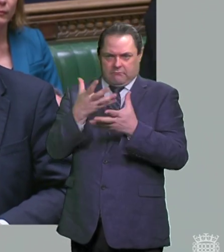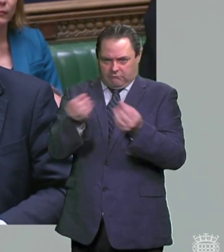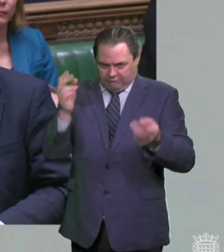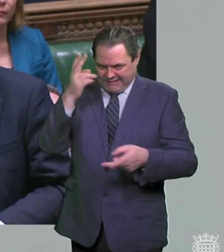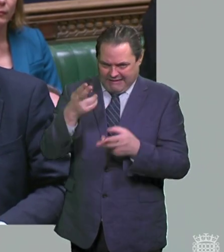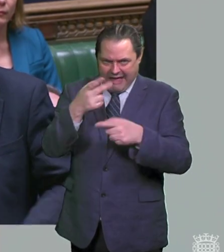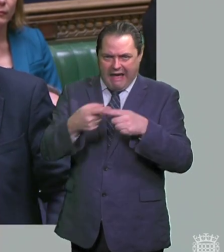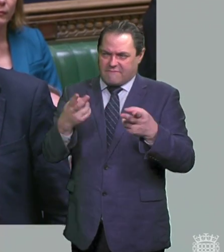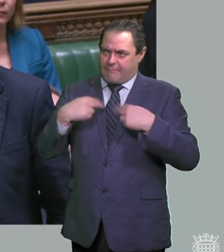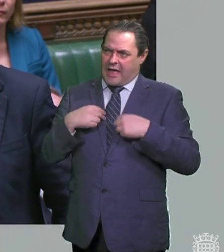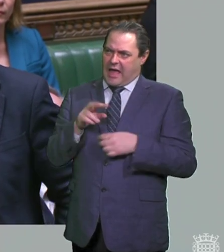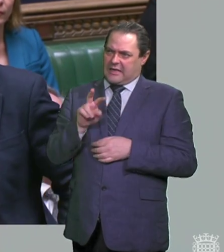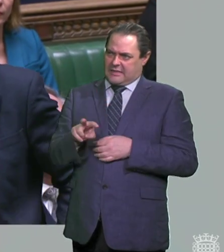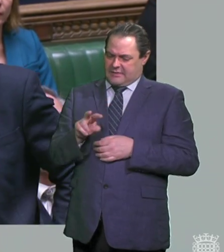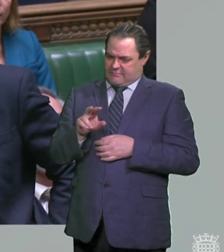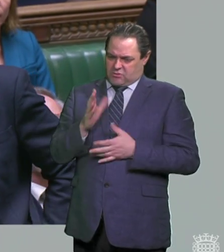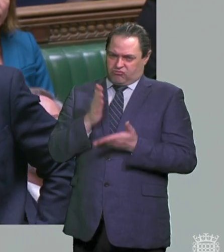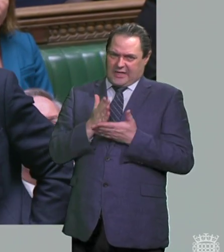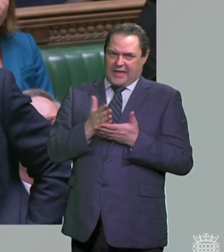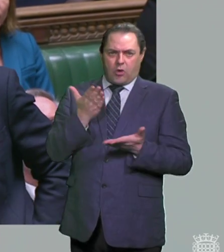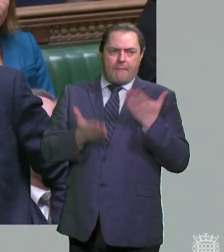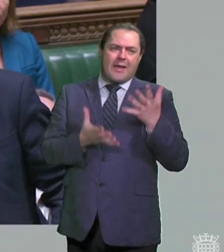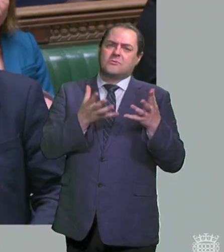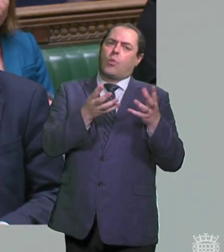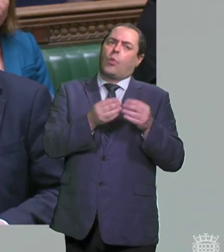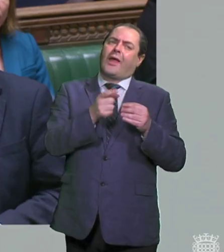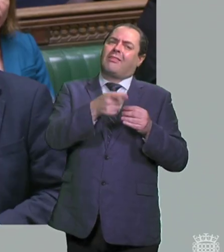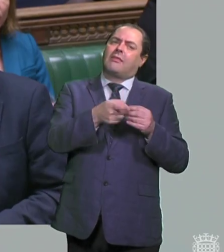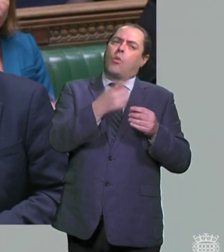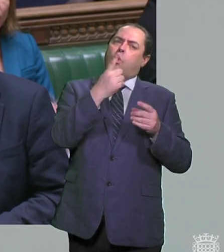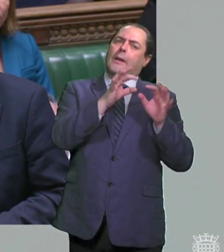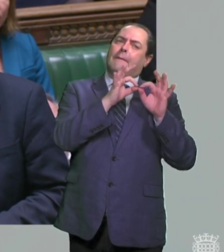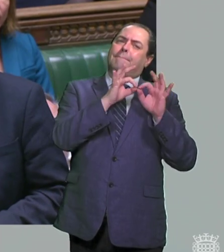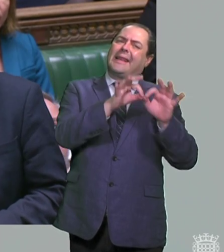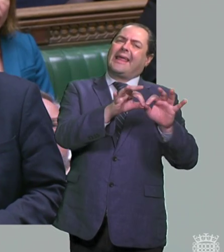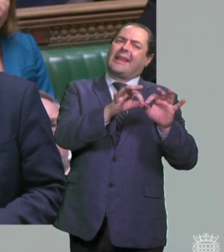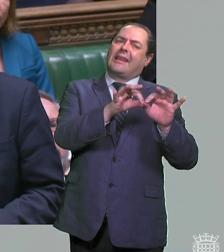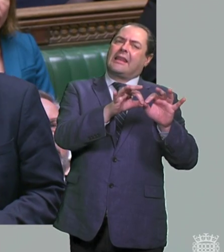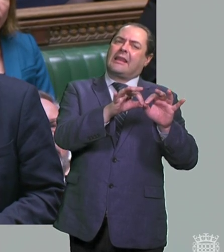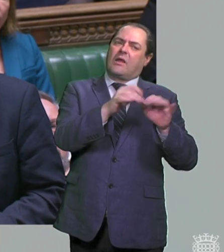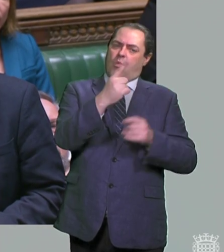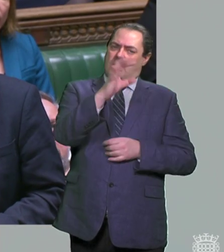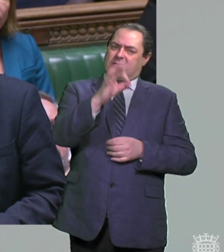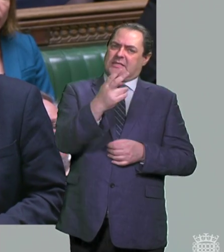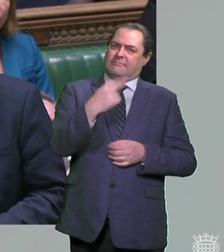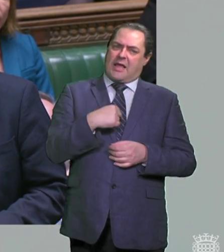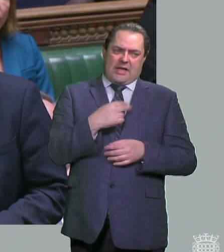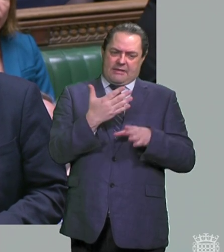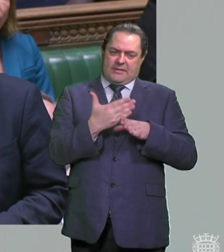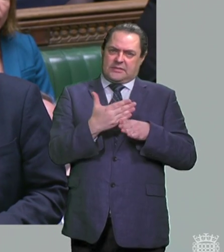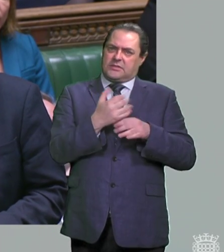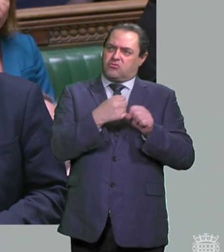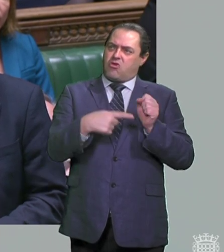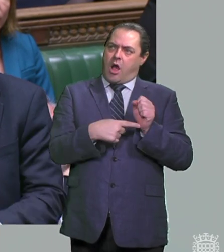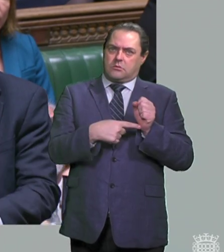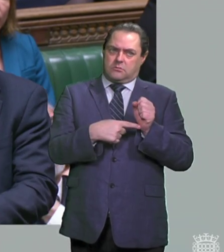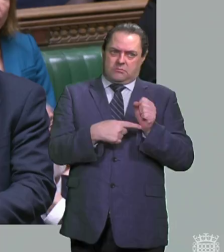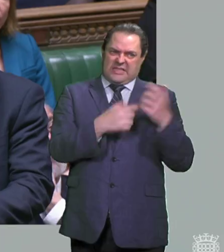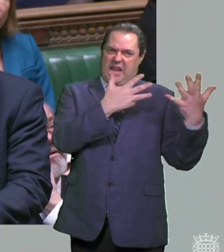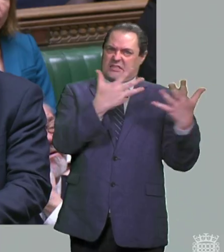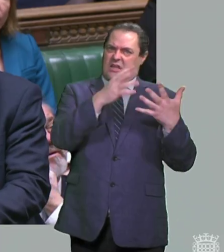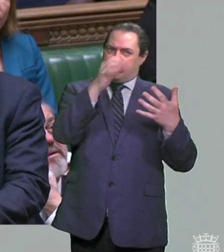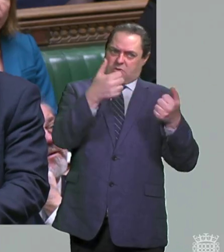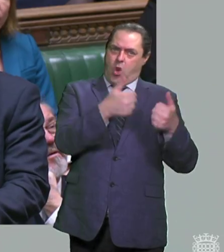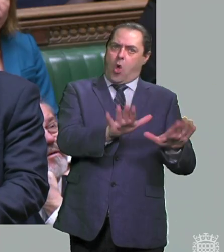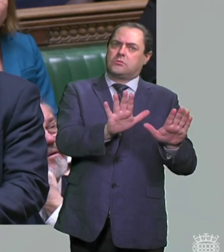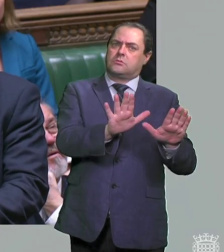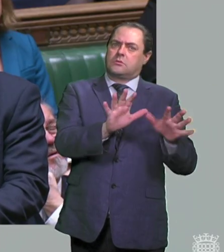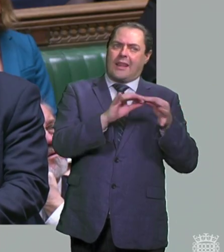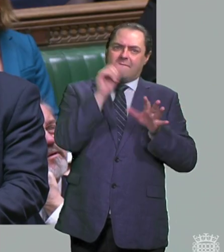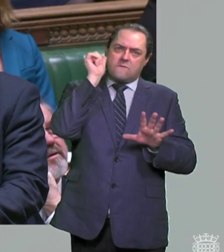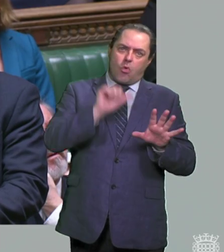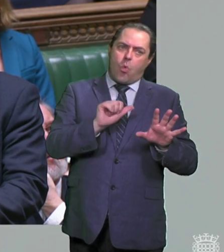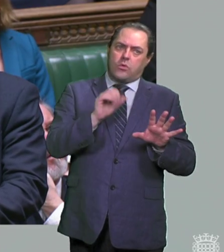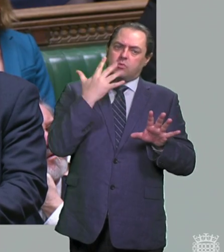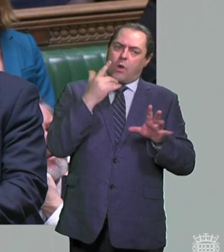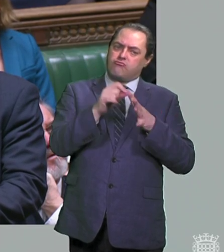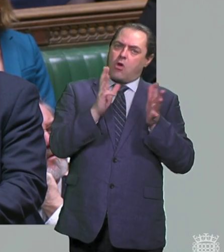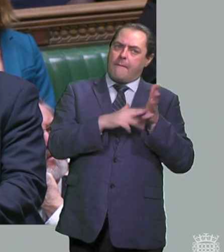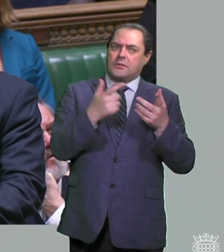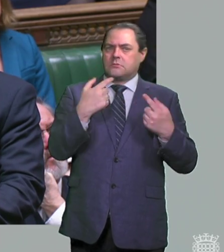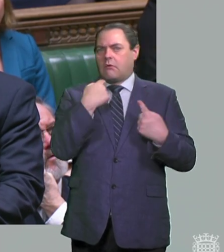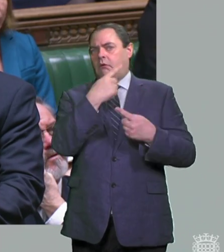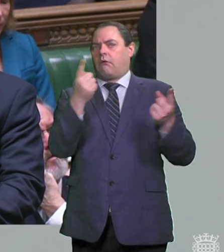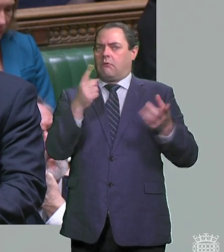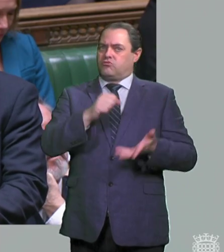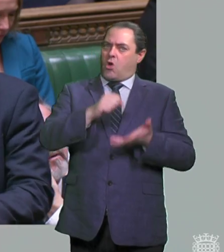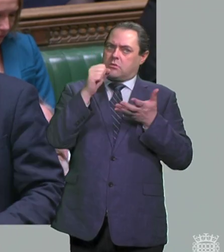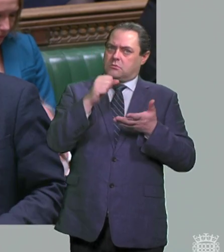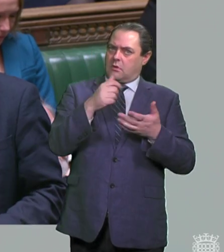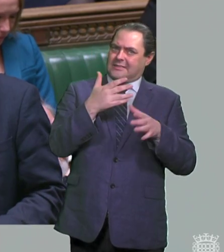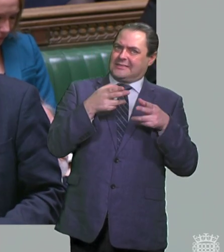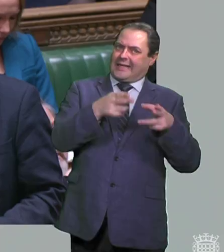That sum pales into insignificance compared with the measly 1% recovered from the £1 billion in business grants lost to fraud under the Prime Minister’s watch as Chancellor.